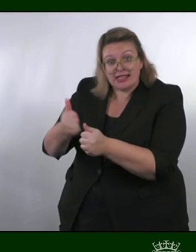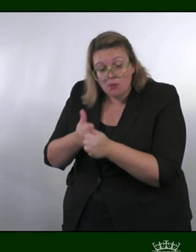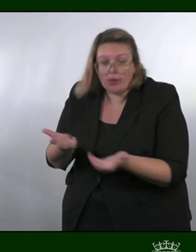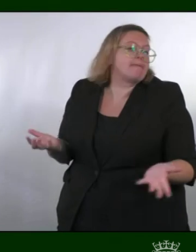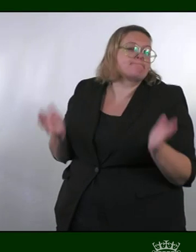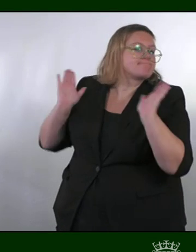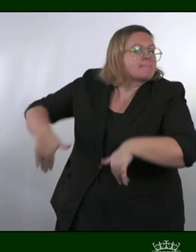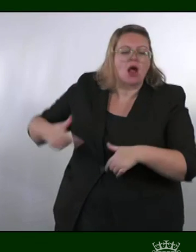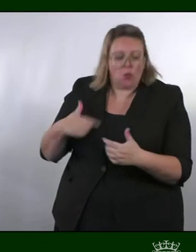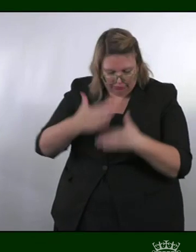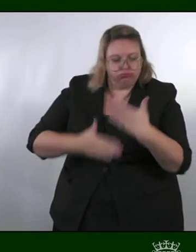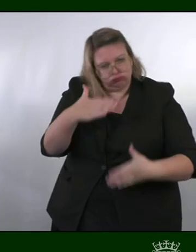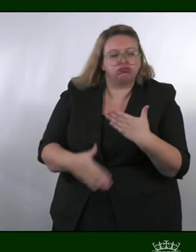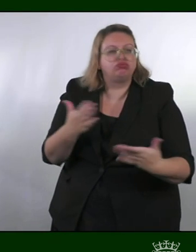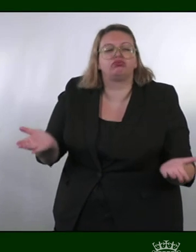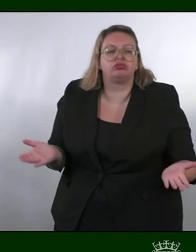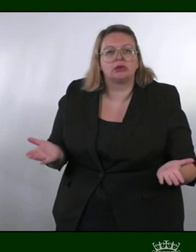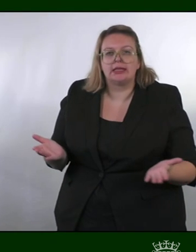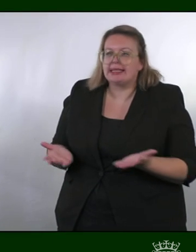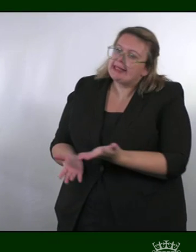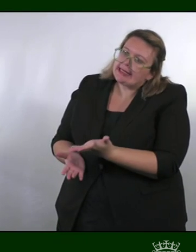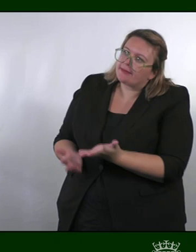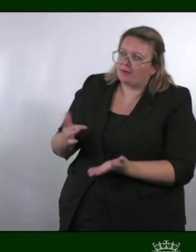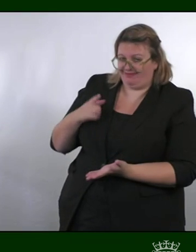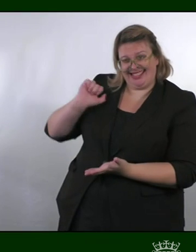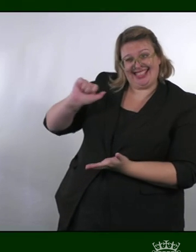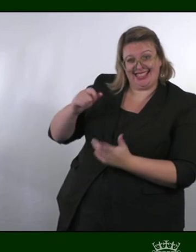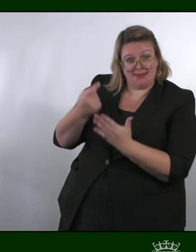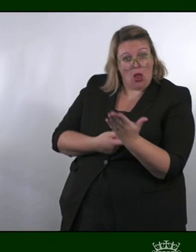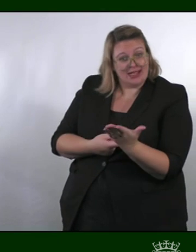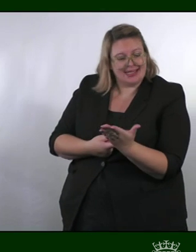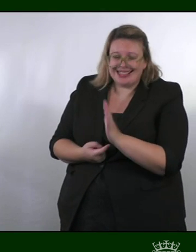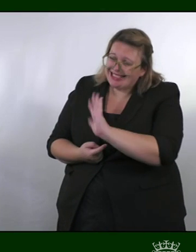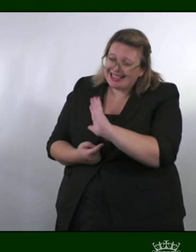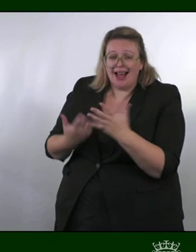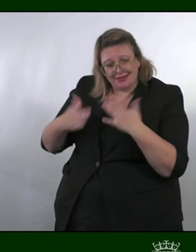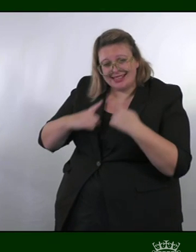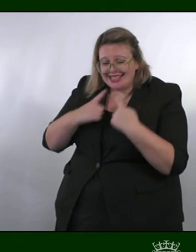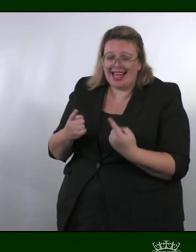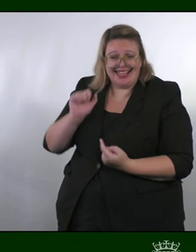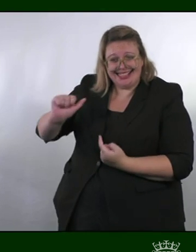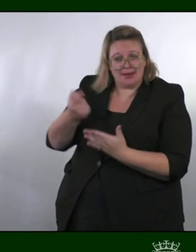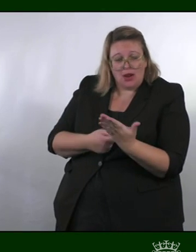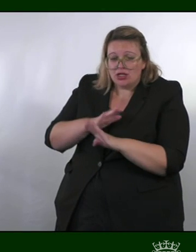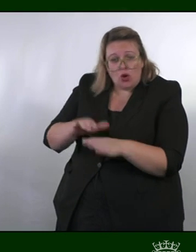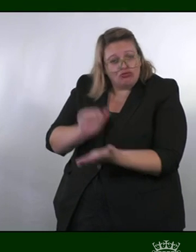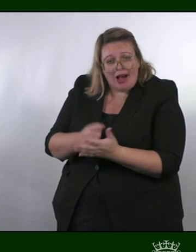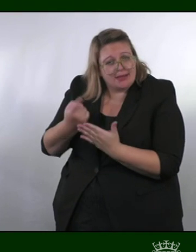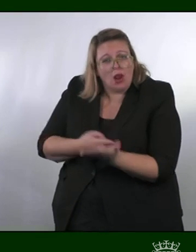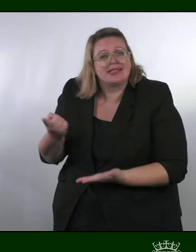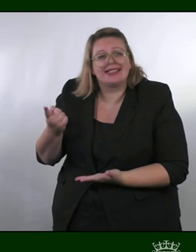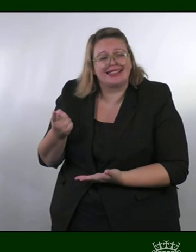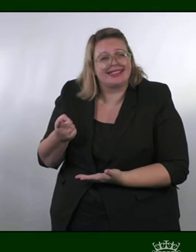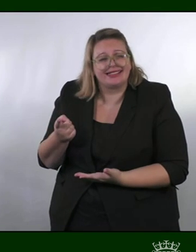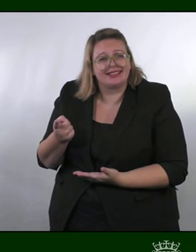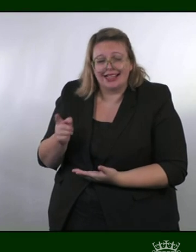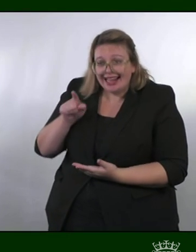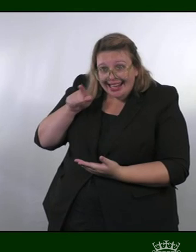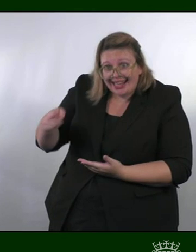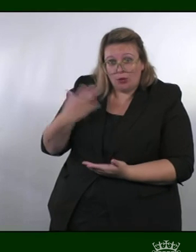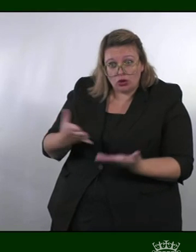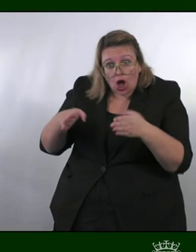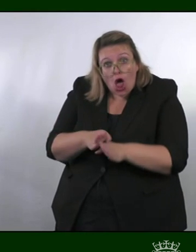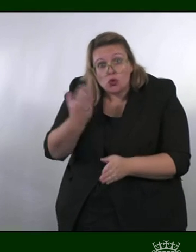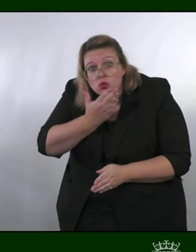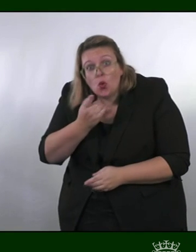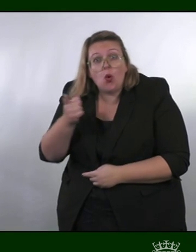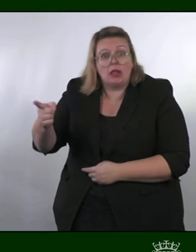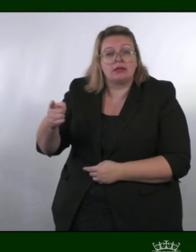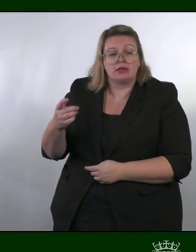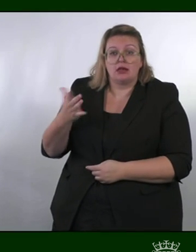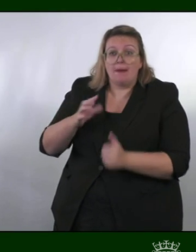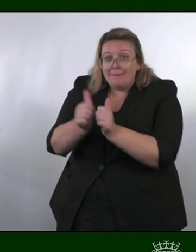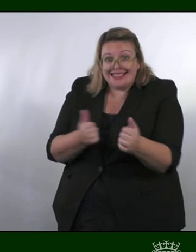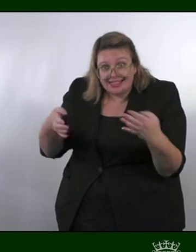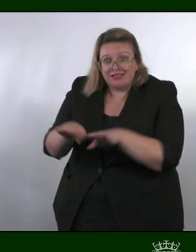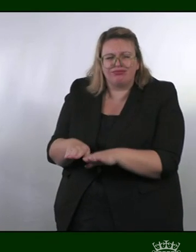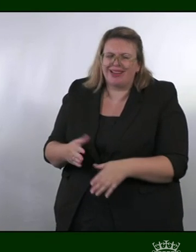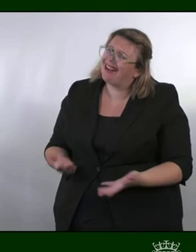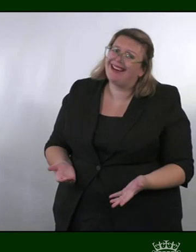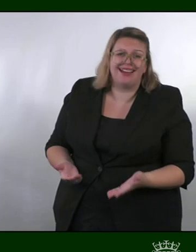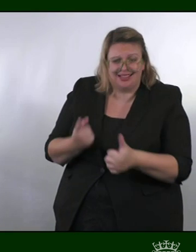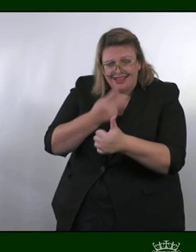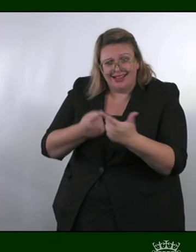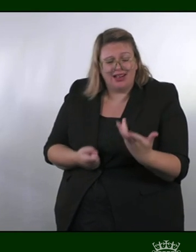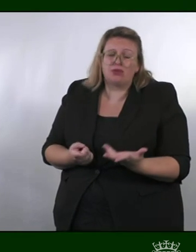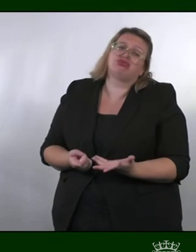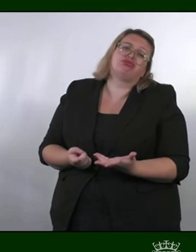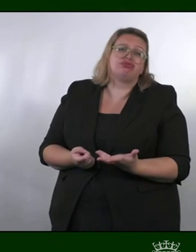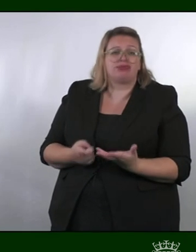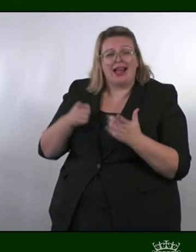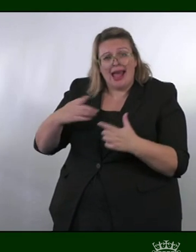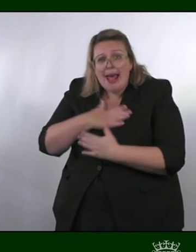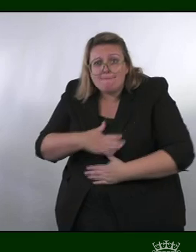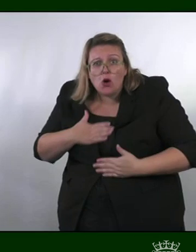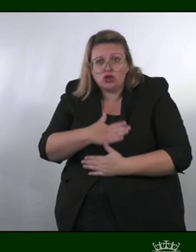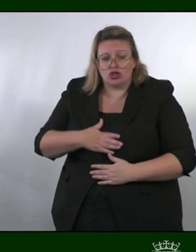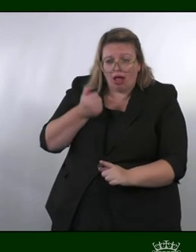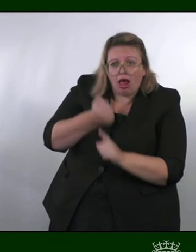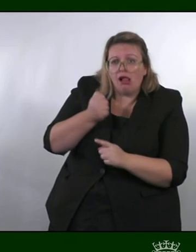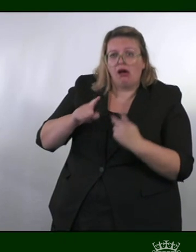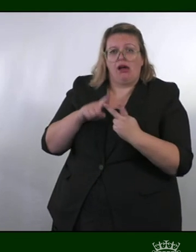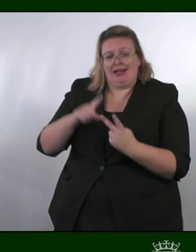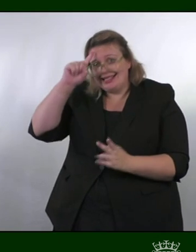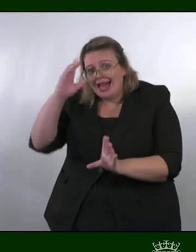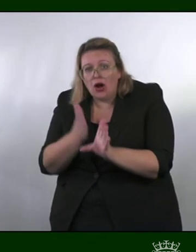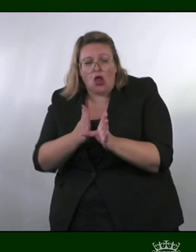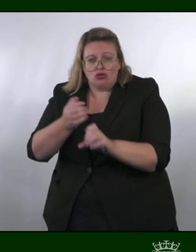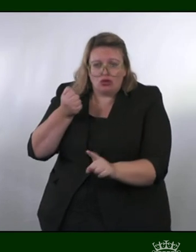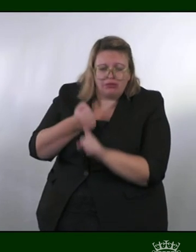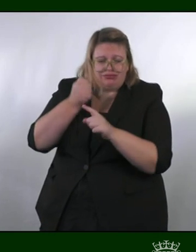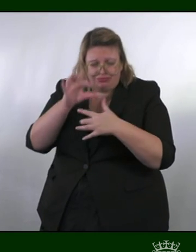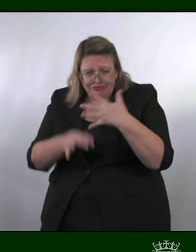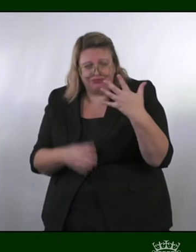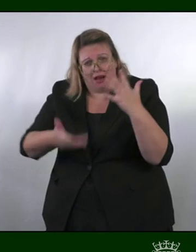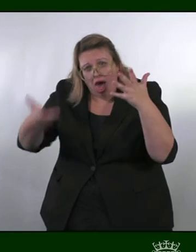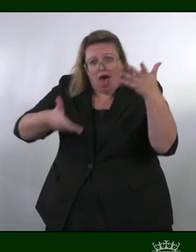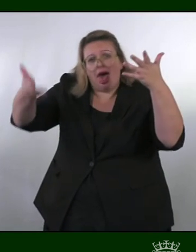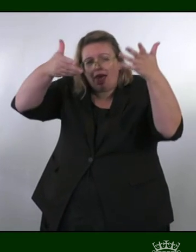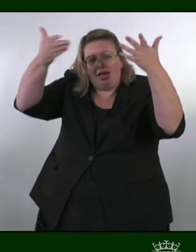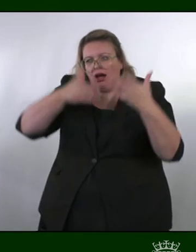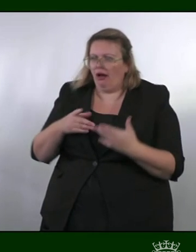and learned Gentleman. I have explained why I do not believe that his policy is the right one for the country, because it would involve closing schools and shuttering businesses, with all the psychological and emotional damage that a lockdown of that kind brings.